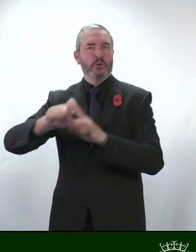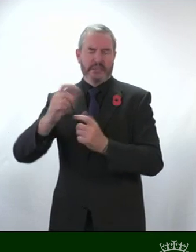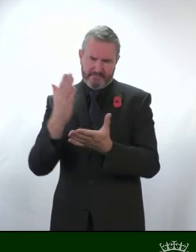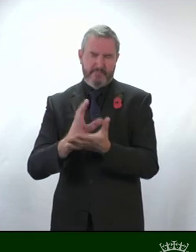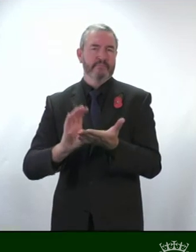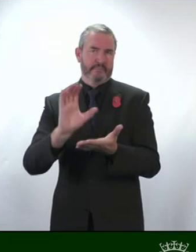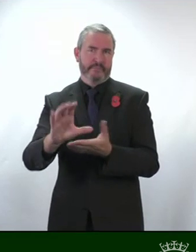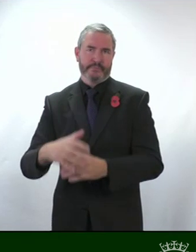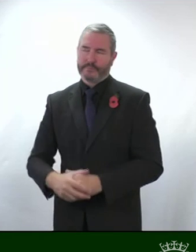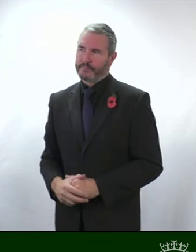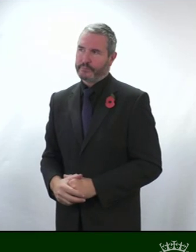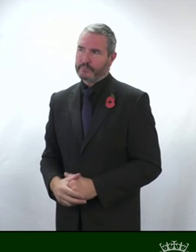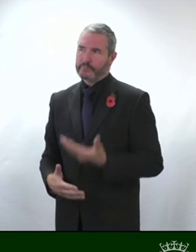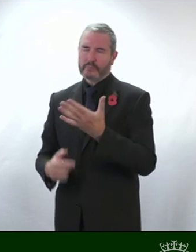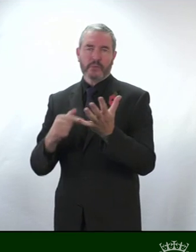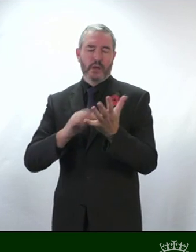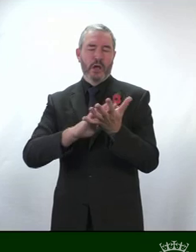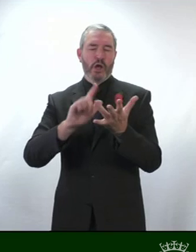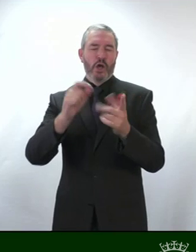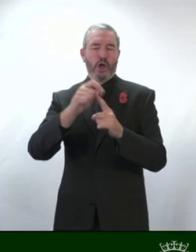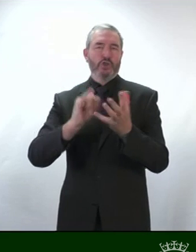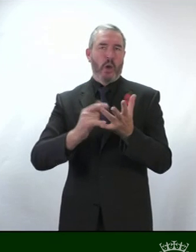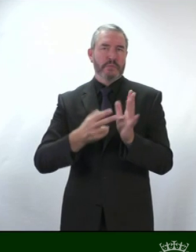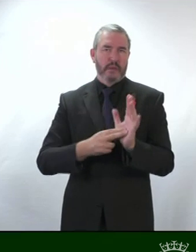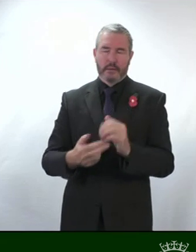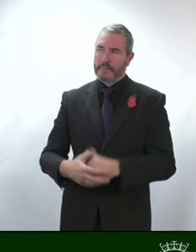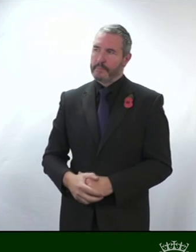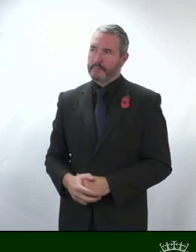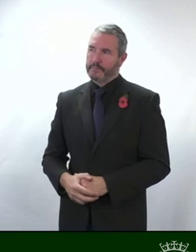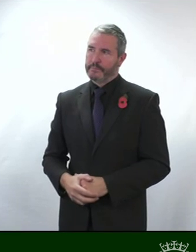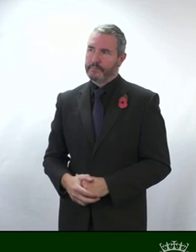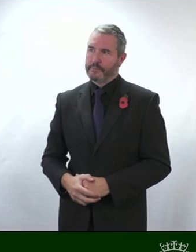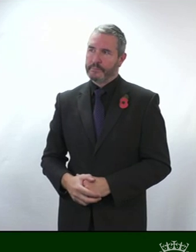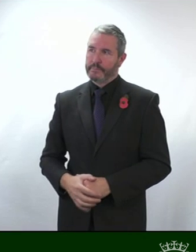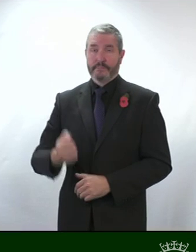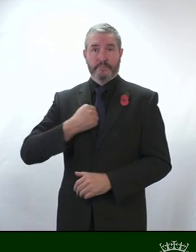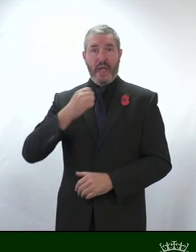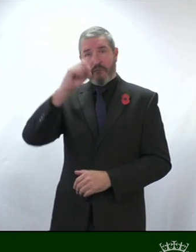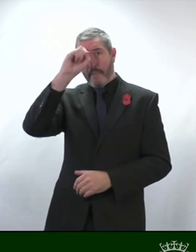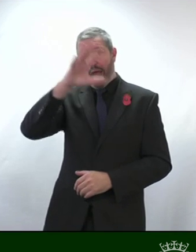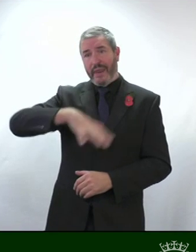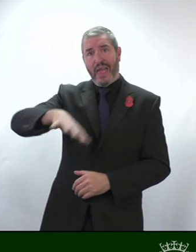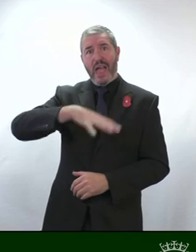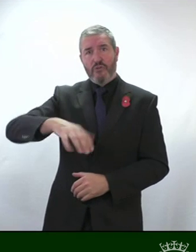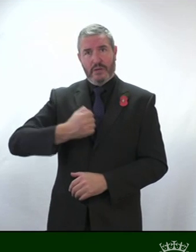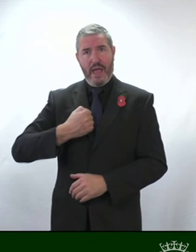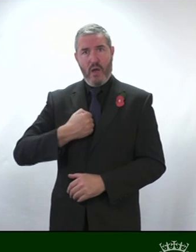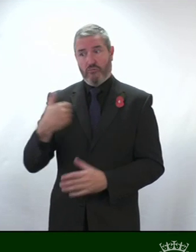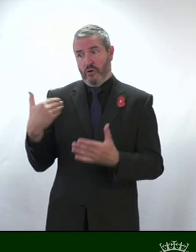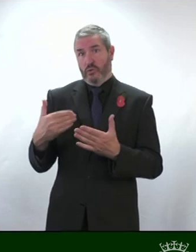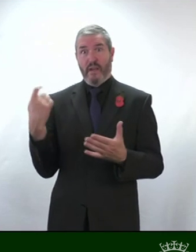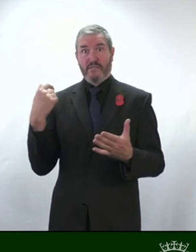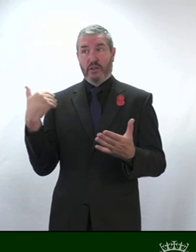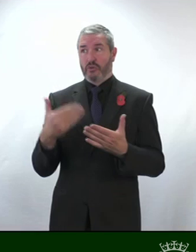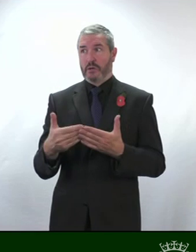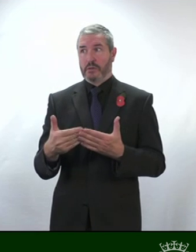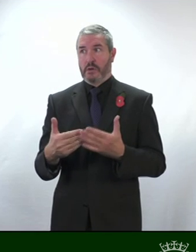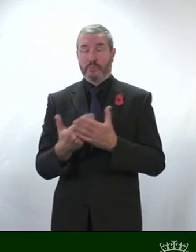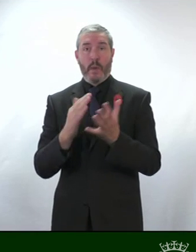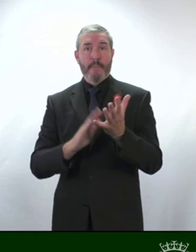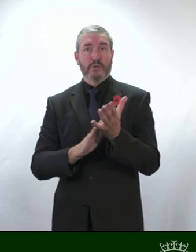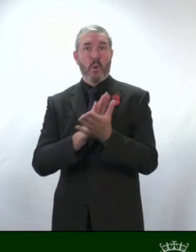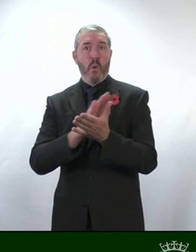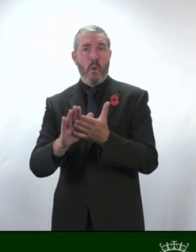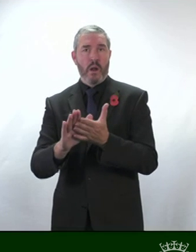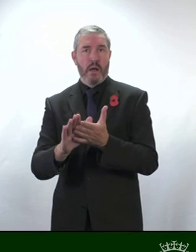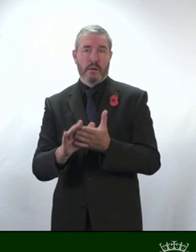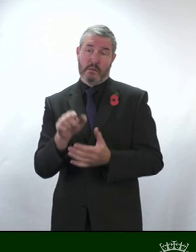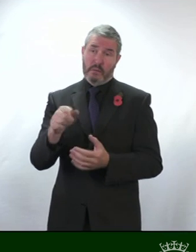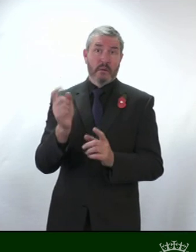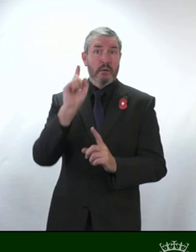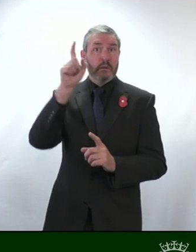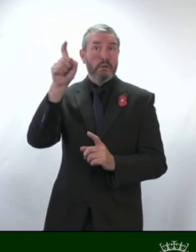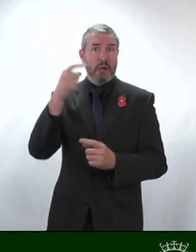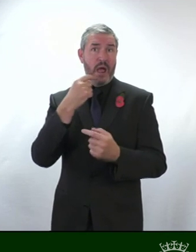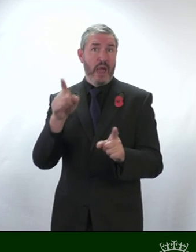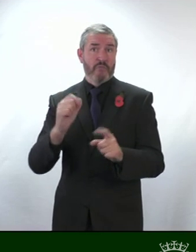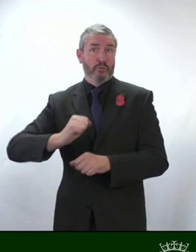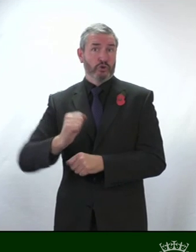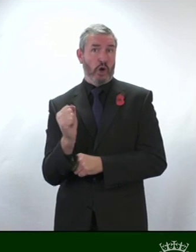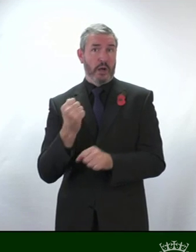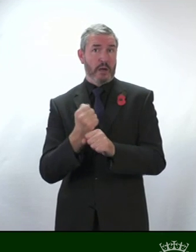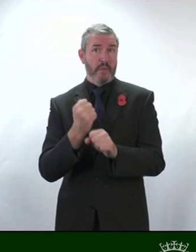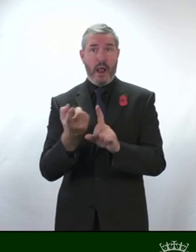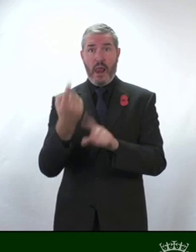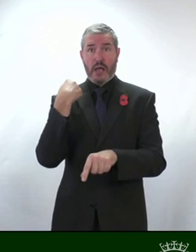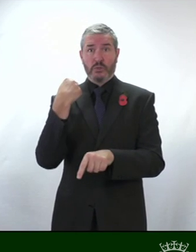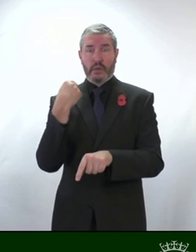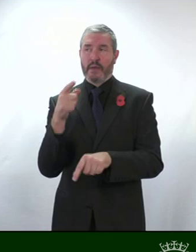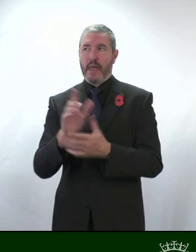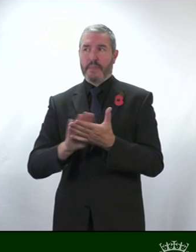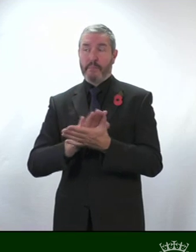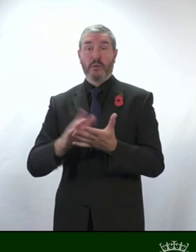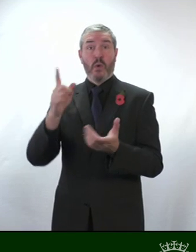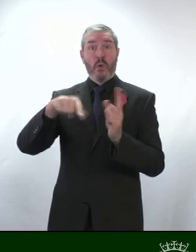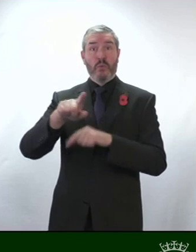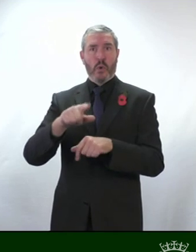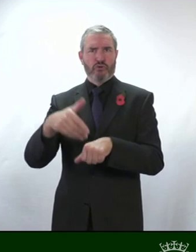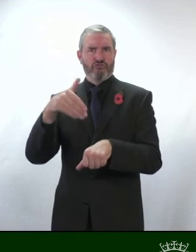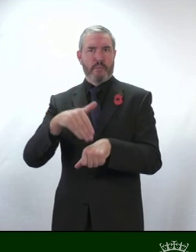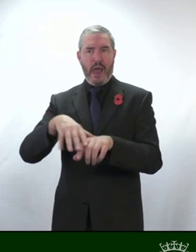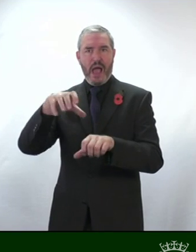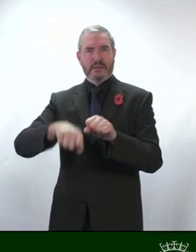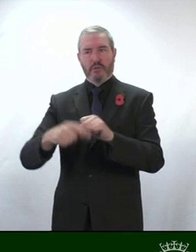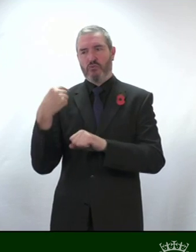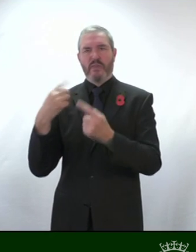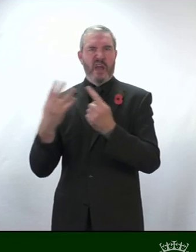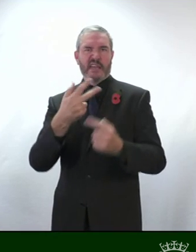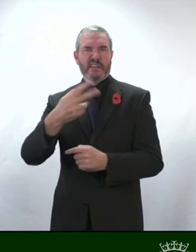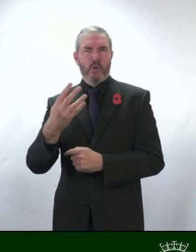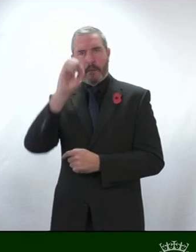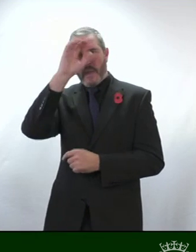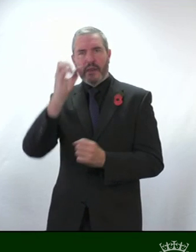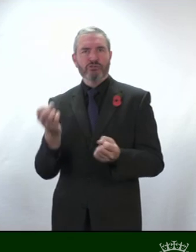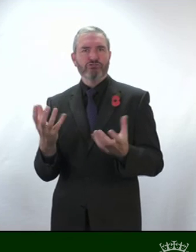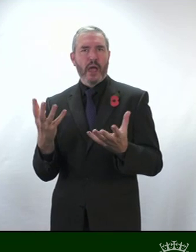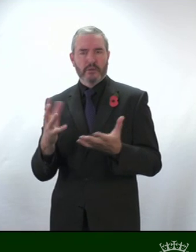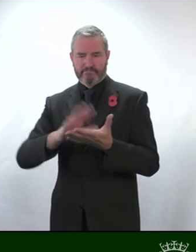Owen ThompsonMid- lothian has a long and proud mining heritage, from the Lady Victoria to Bilston Glen and Monktonhall, so I very much welcome the Scottish Government’s announcement last week of a general pardon for those criminalised for the events of the 1984 miners’ strike.